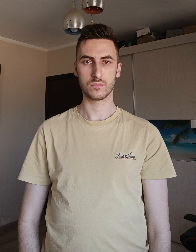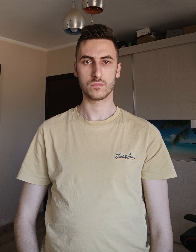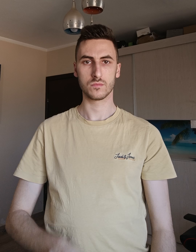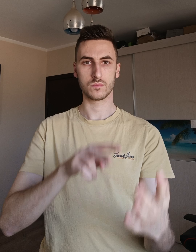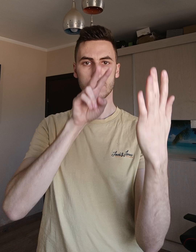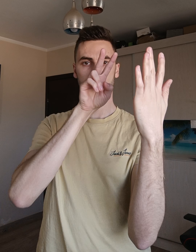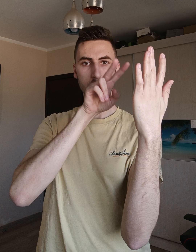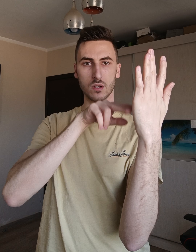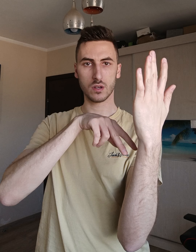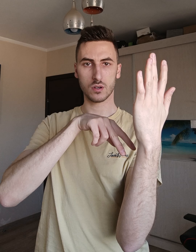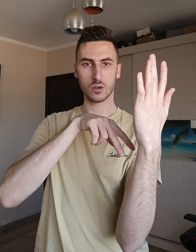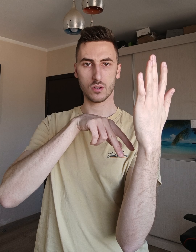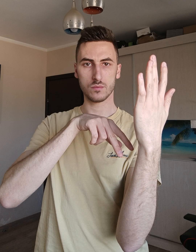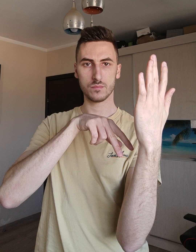לקרוא